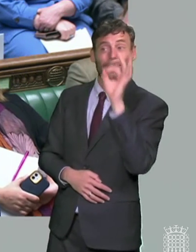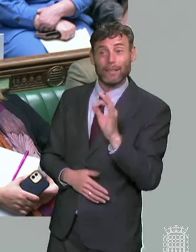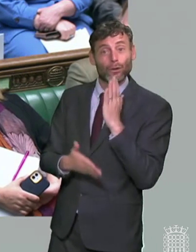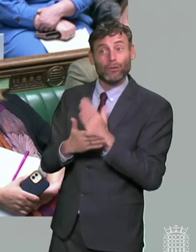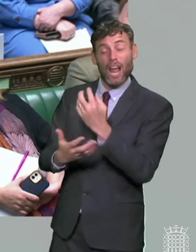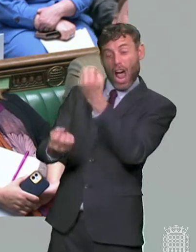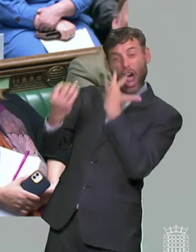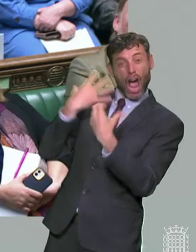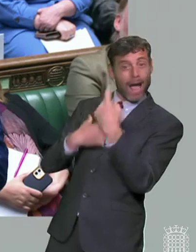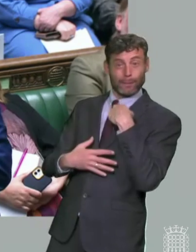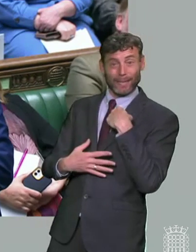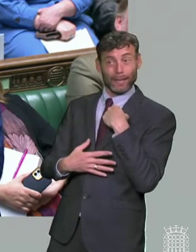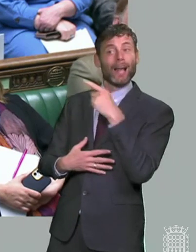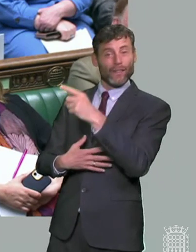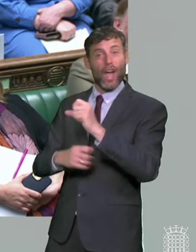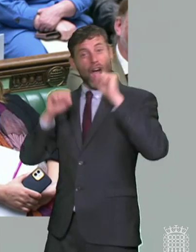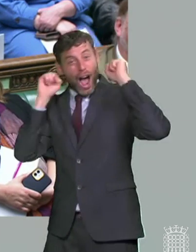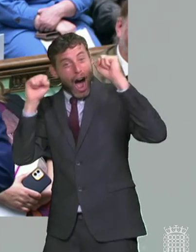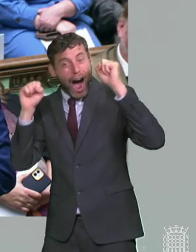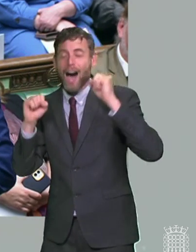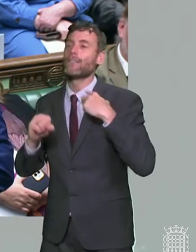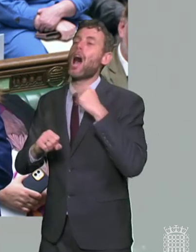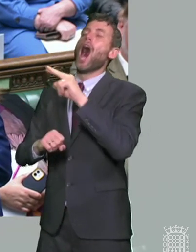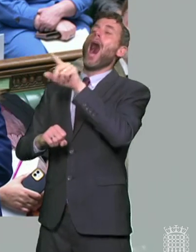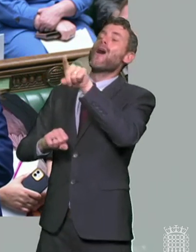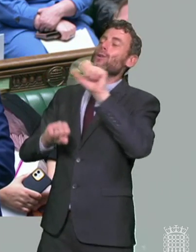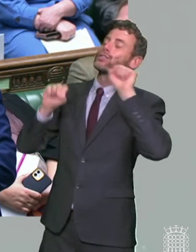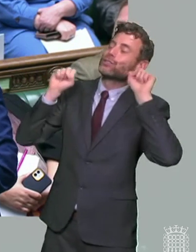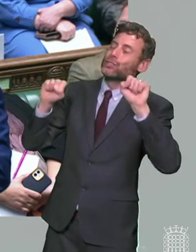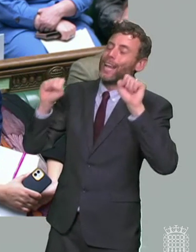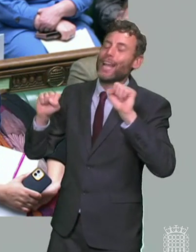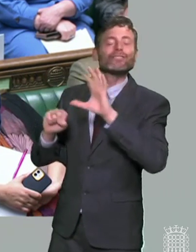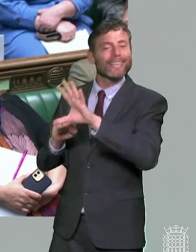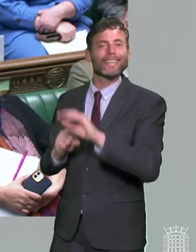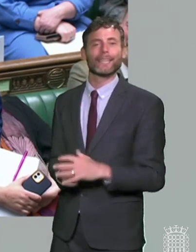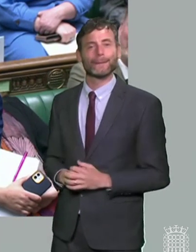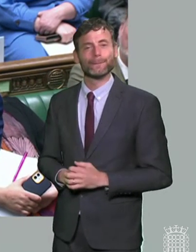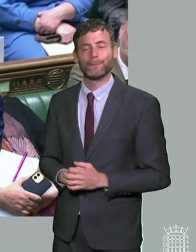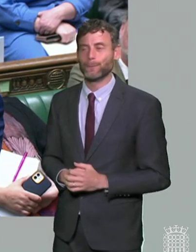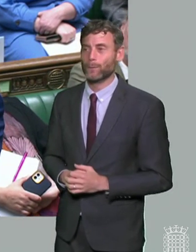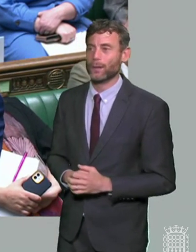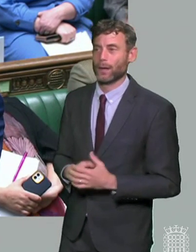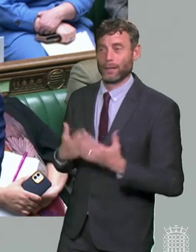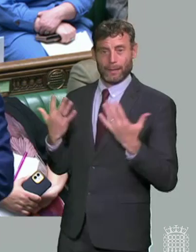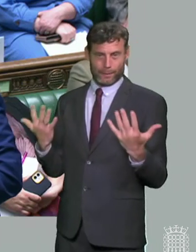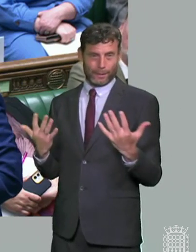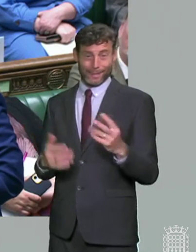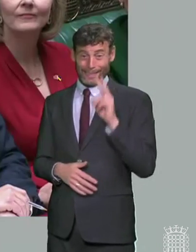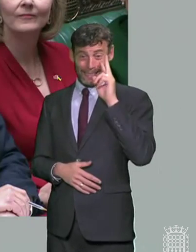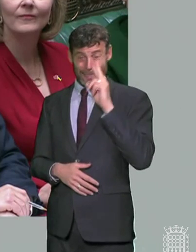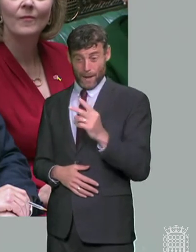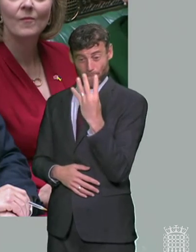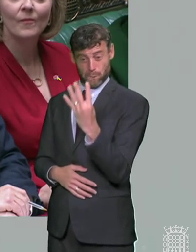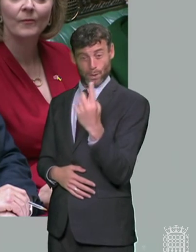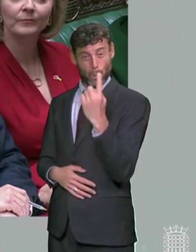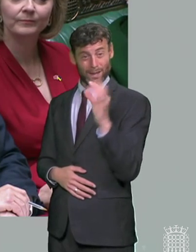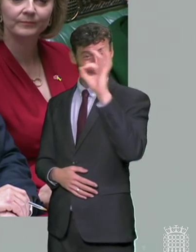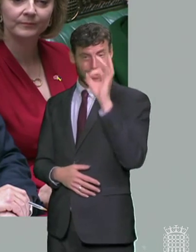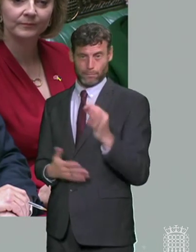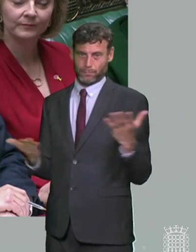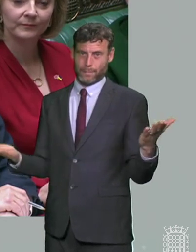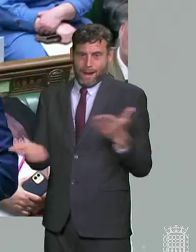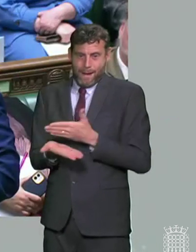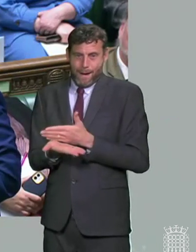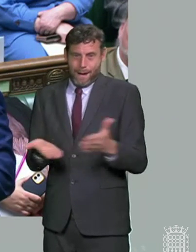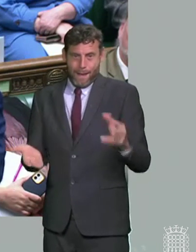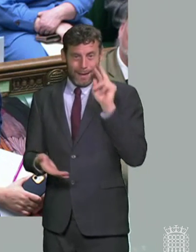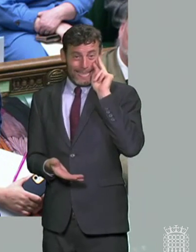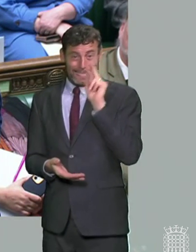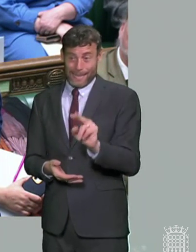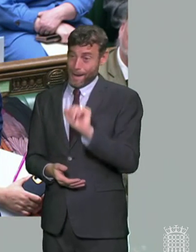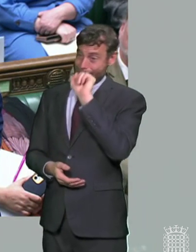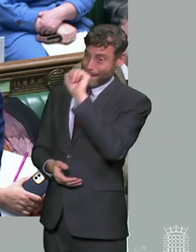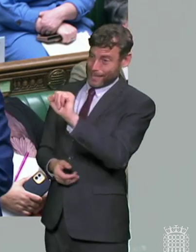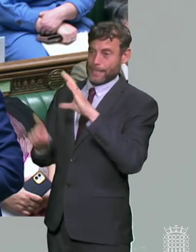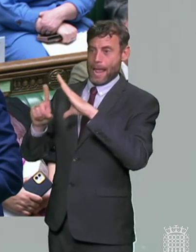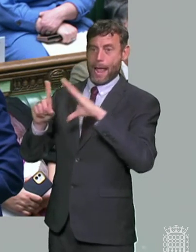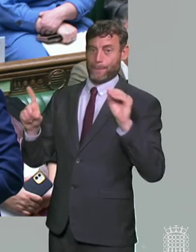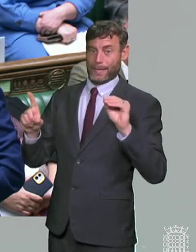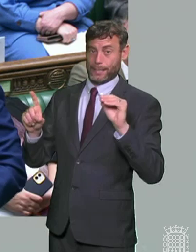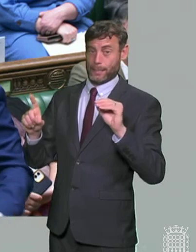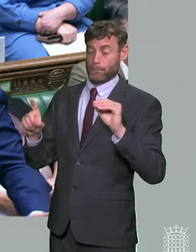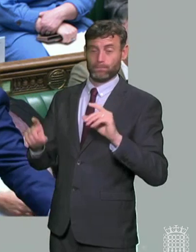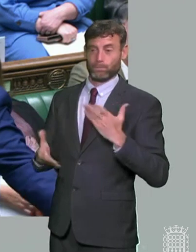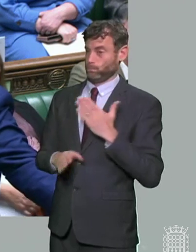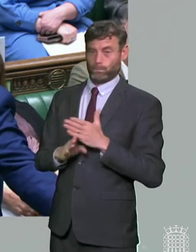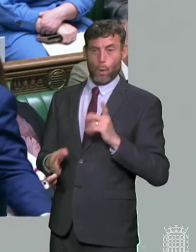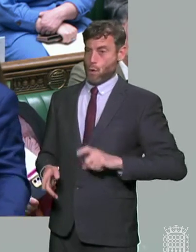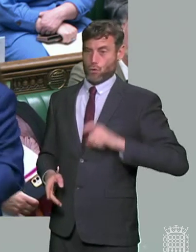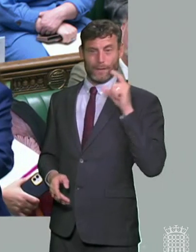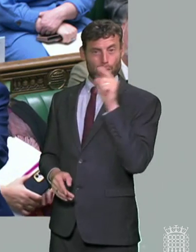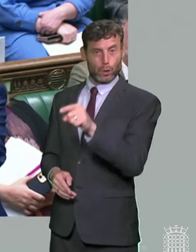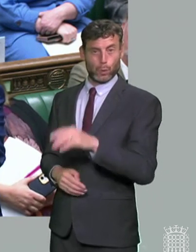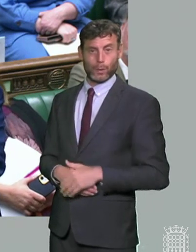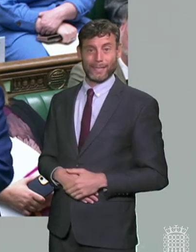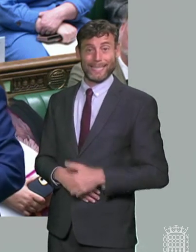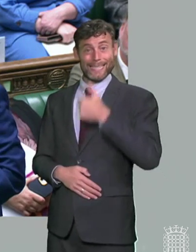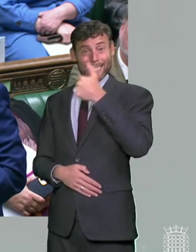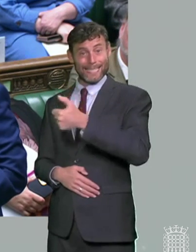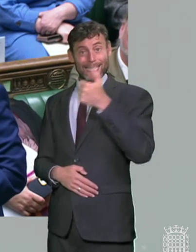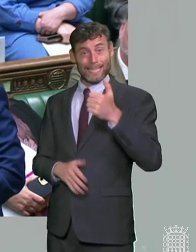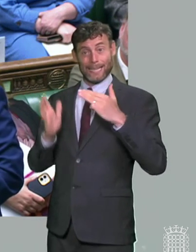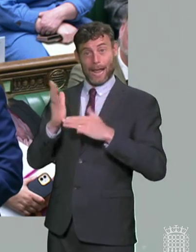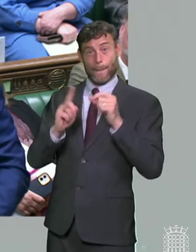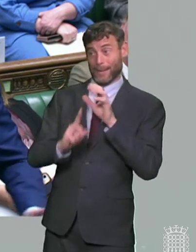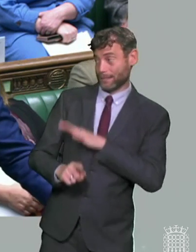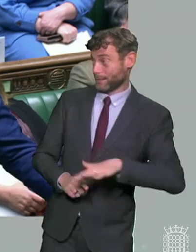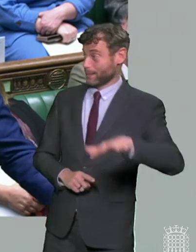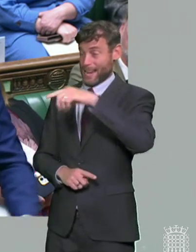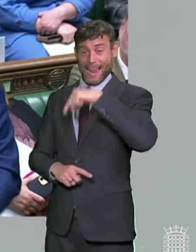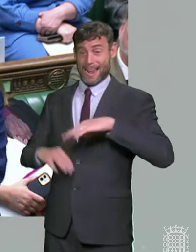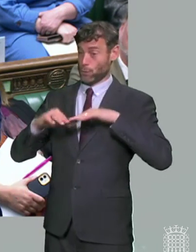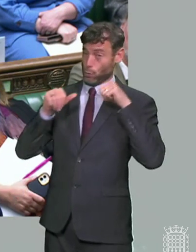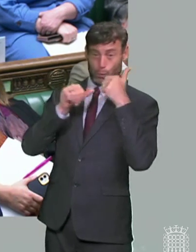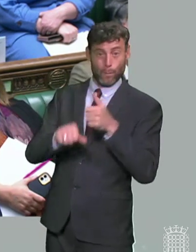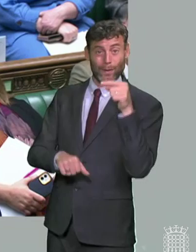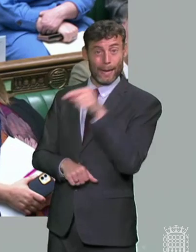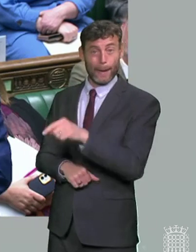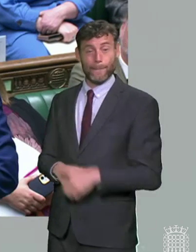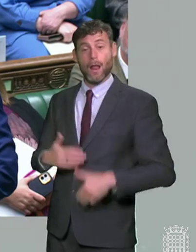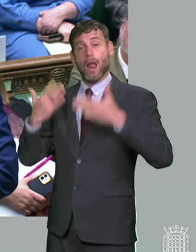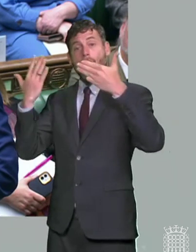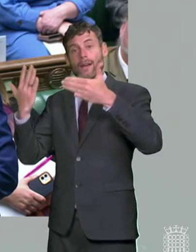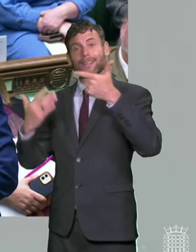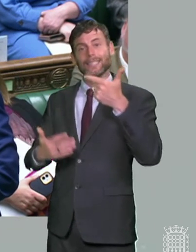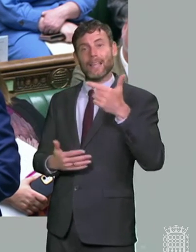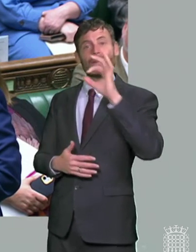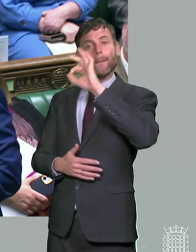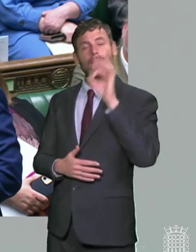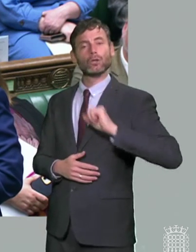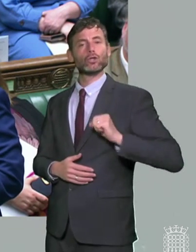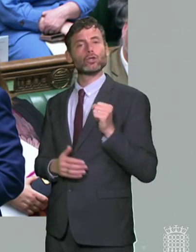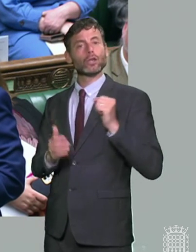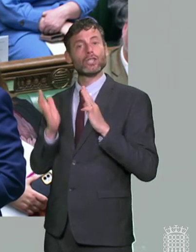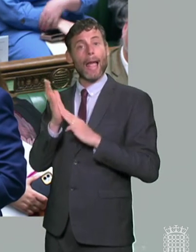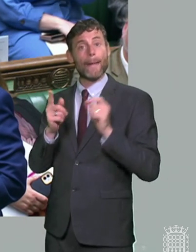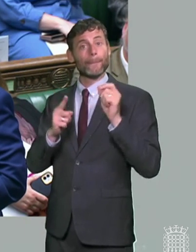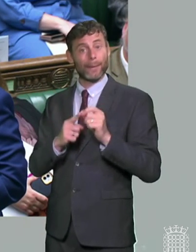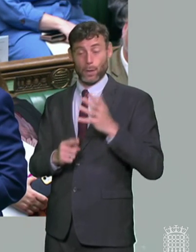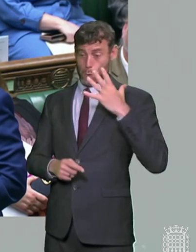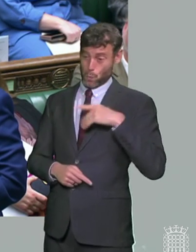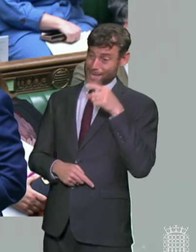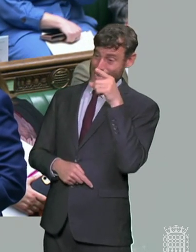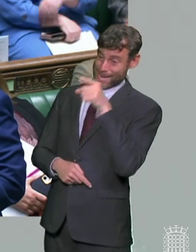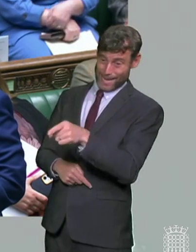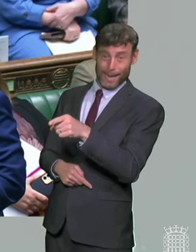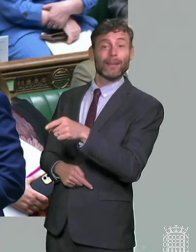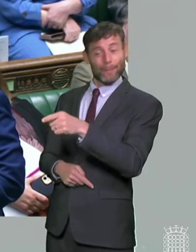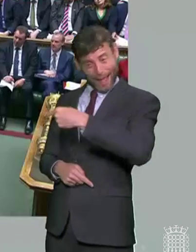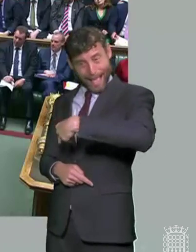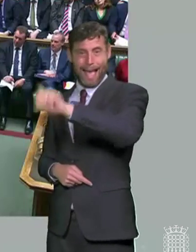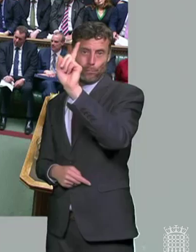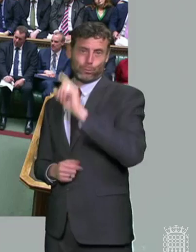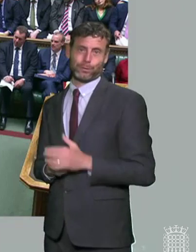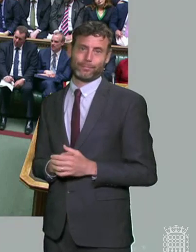At least the numbers do not lie: 41% of his own MPs have no confidence in him, 66% of MPs across the House do not support him, and 97% of Scottish MPs want the Minister for the Union shown the door.